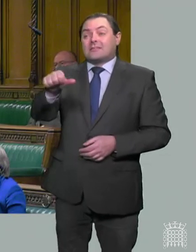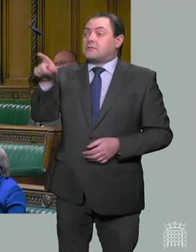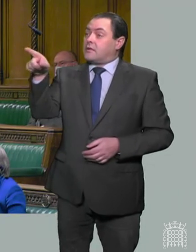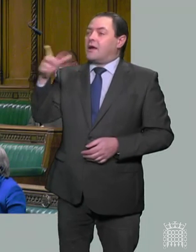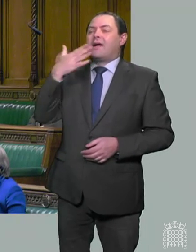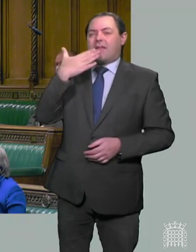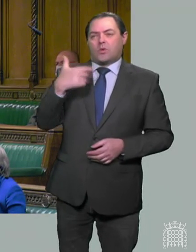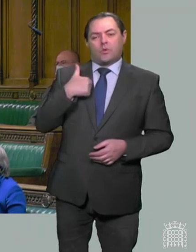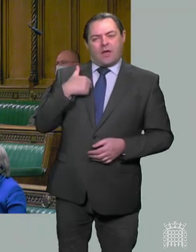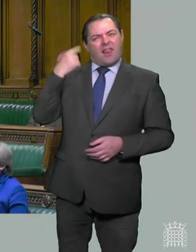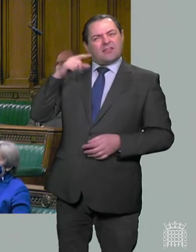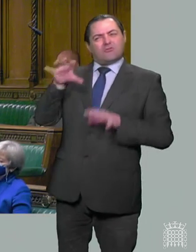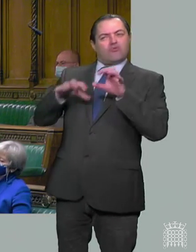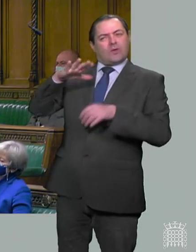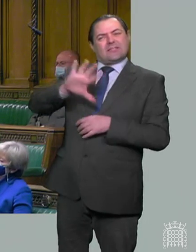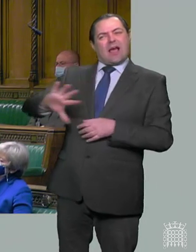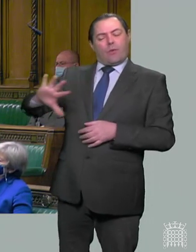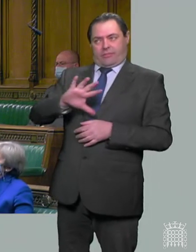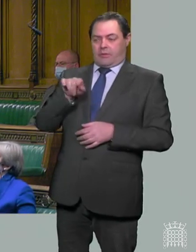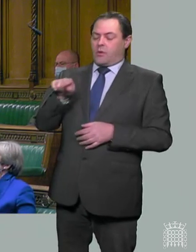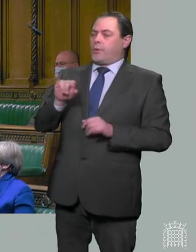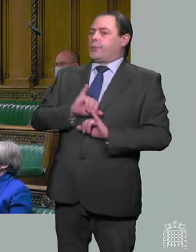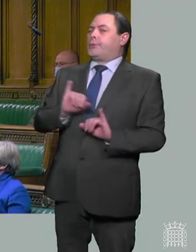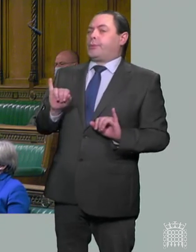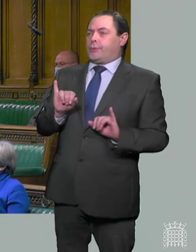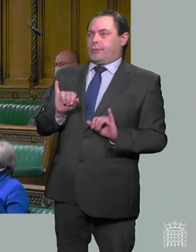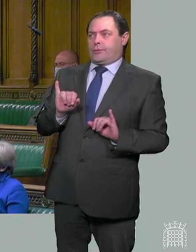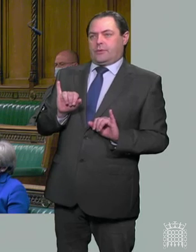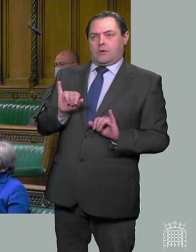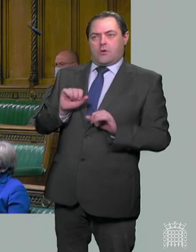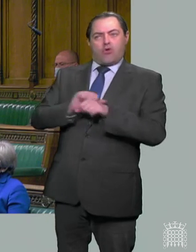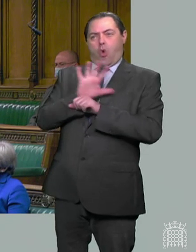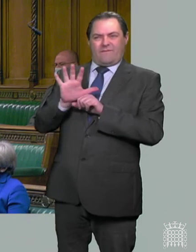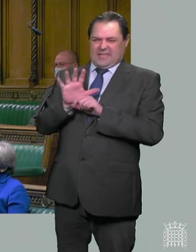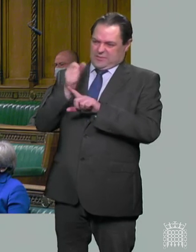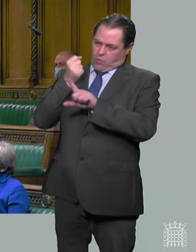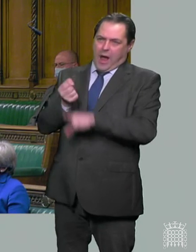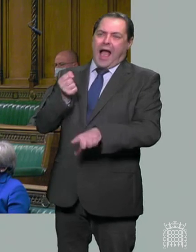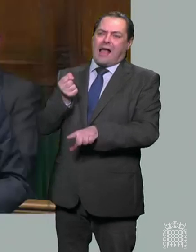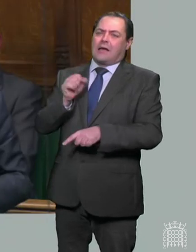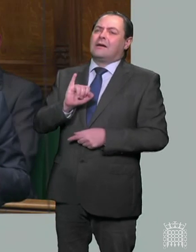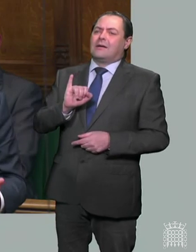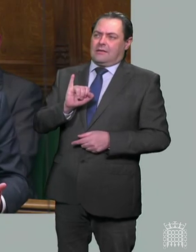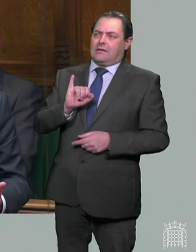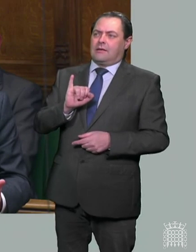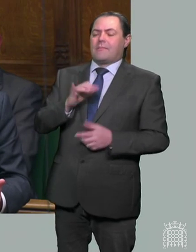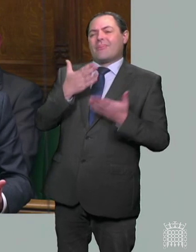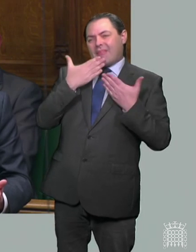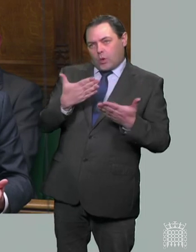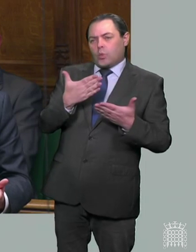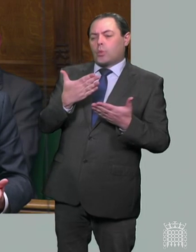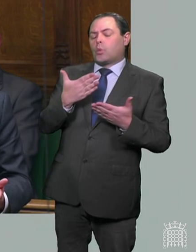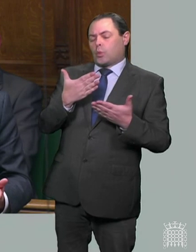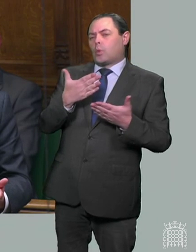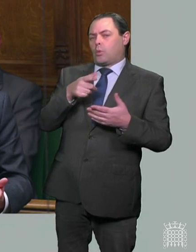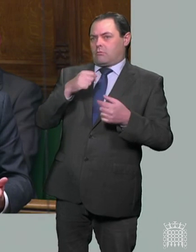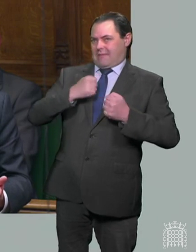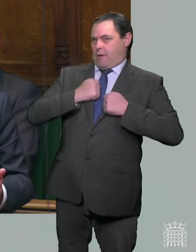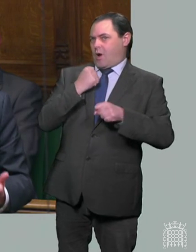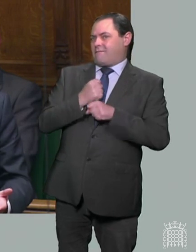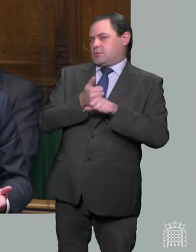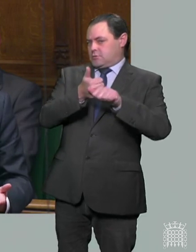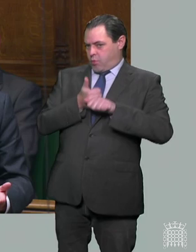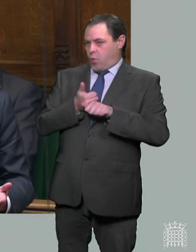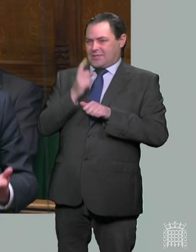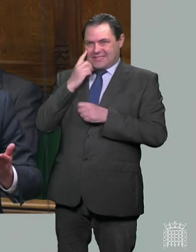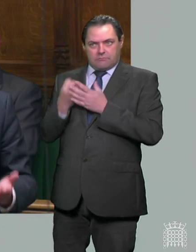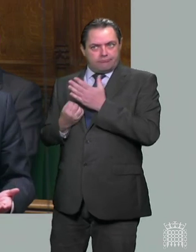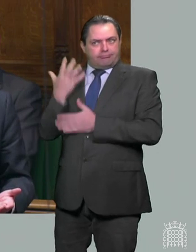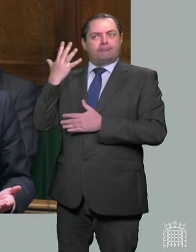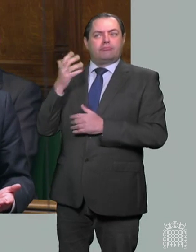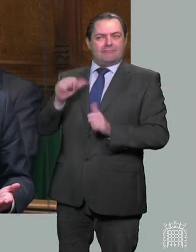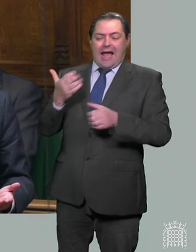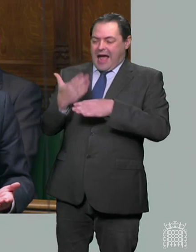Crawley constituency was one of the most negatively affected by the covid-19 pandemic, but thanks to significant support from the Government we are seeing recovery.